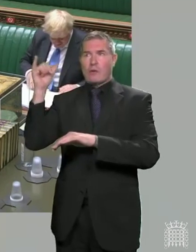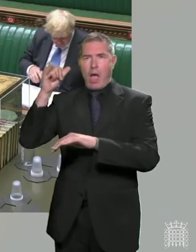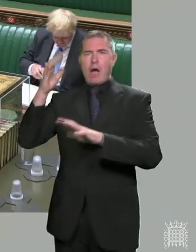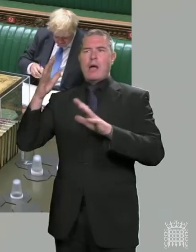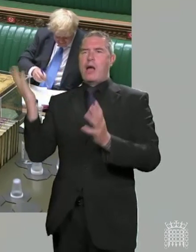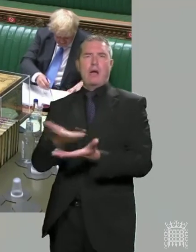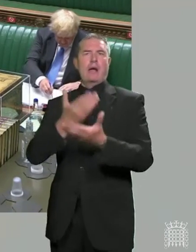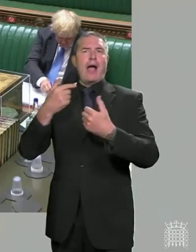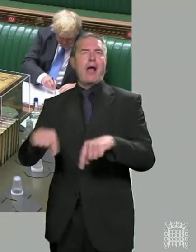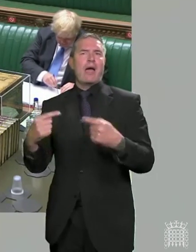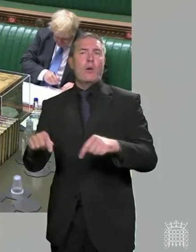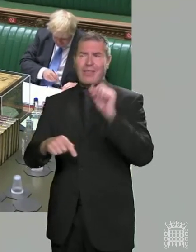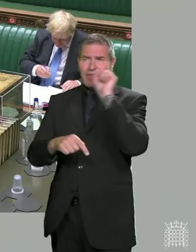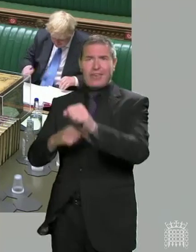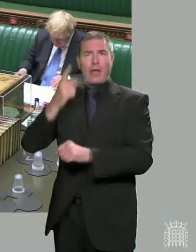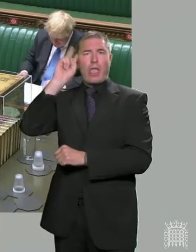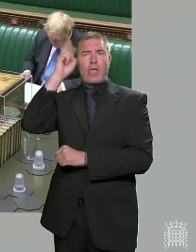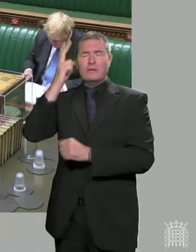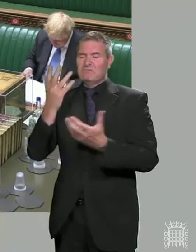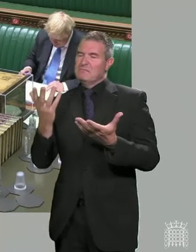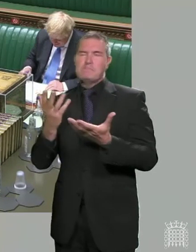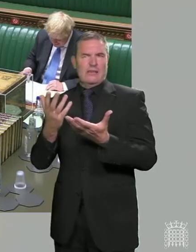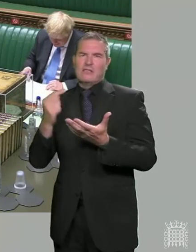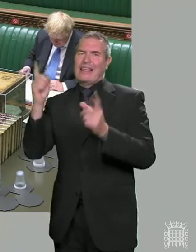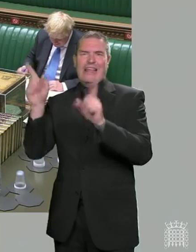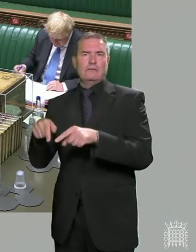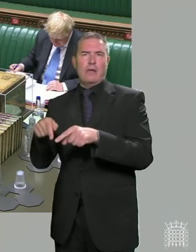It is because of his indecision that India stayed off the red list.